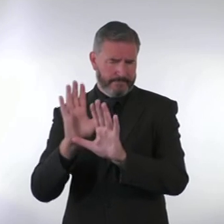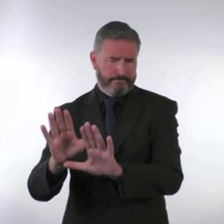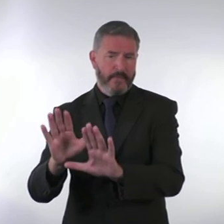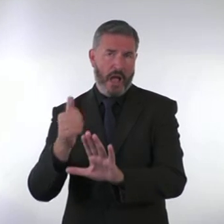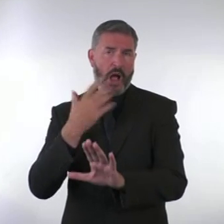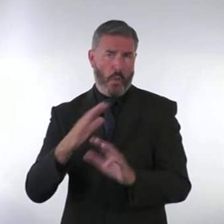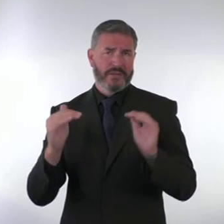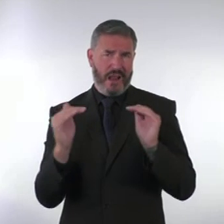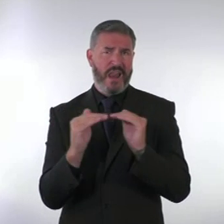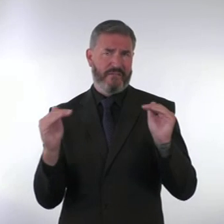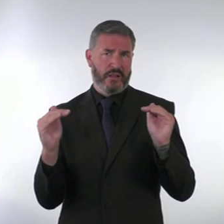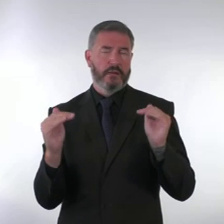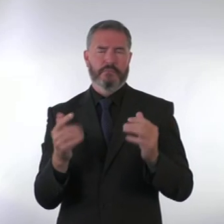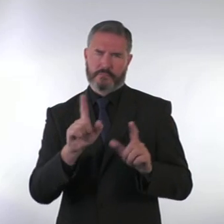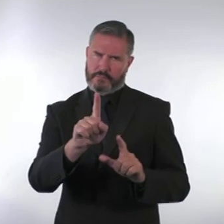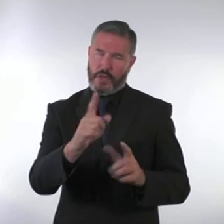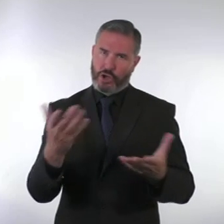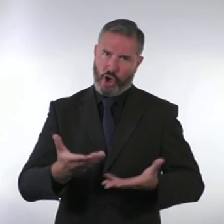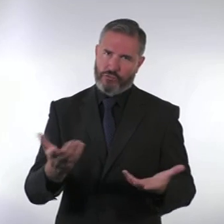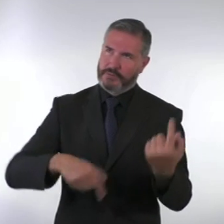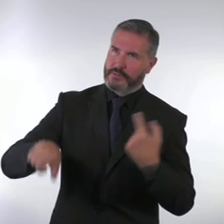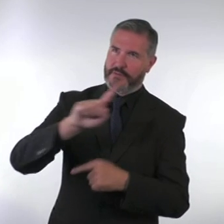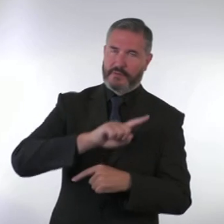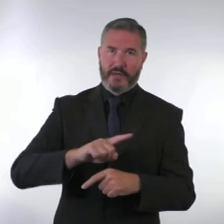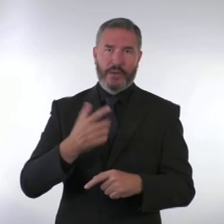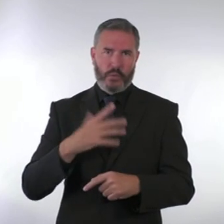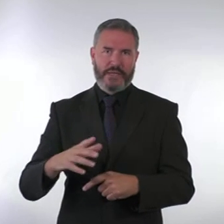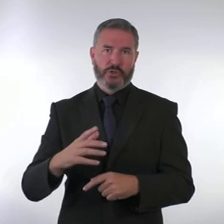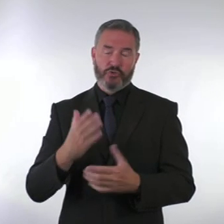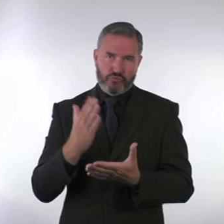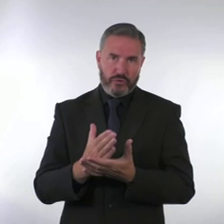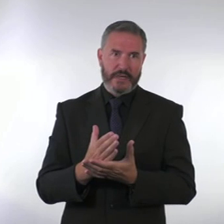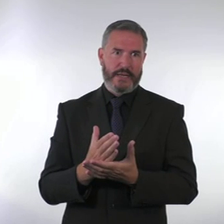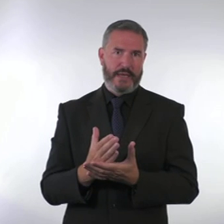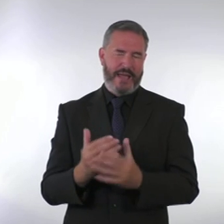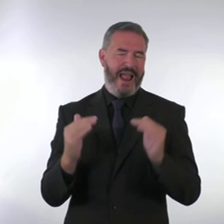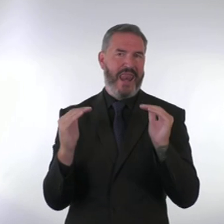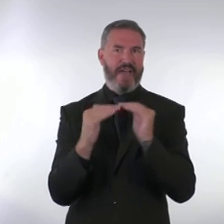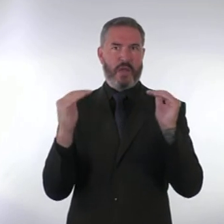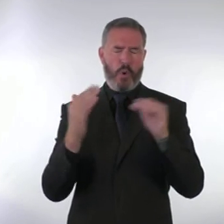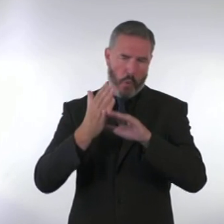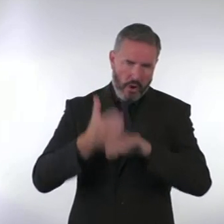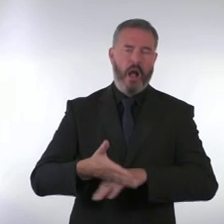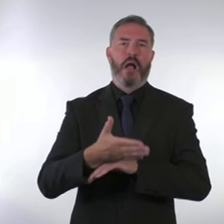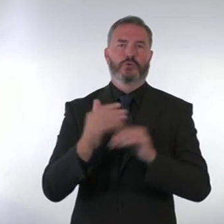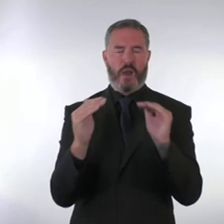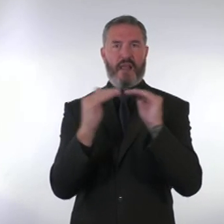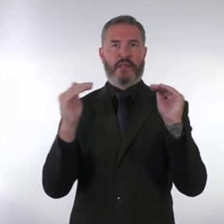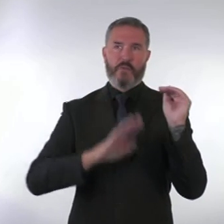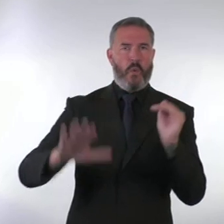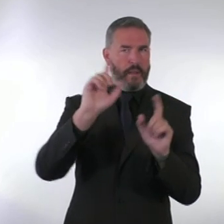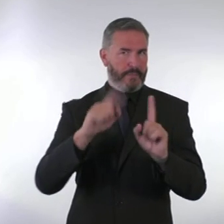In the current circumstances, now is the time to double down on levelling up and that is what we are going to do.